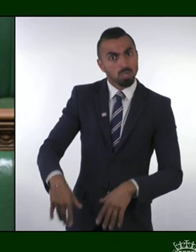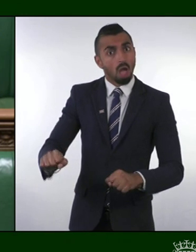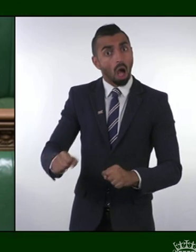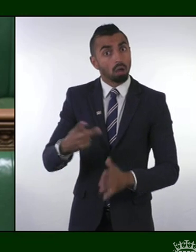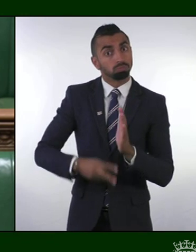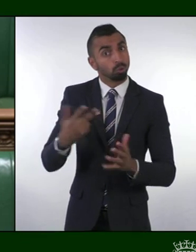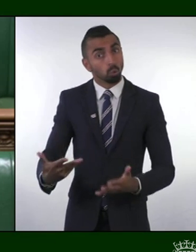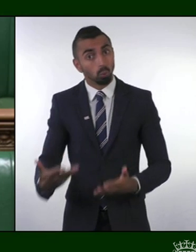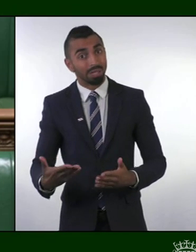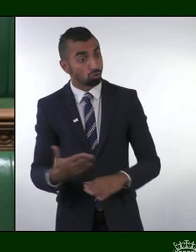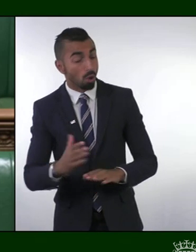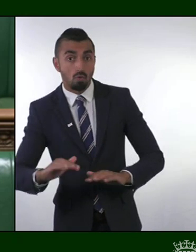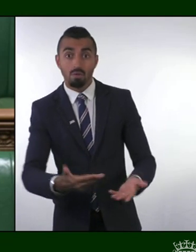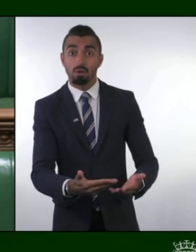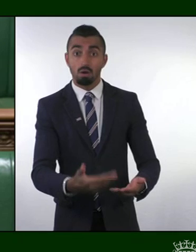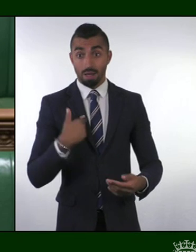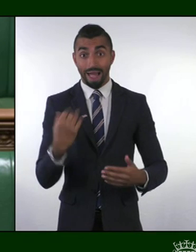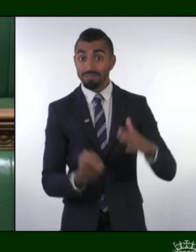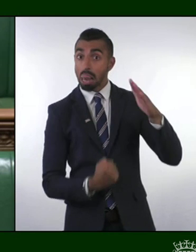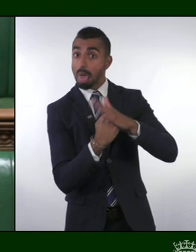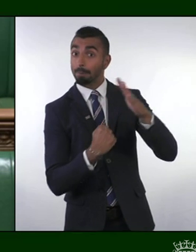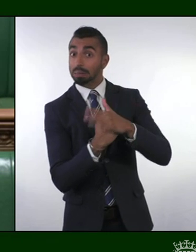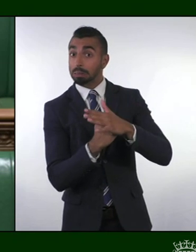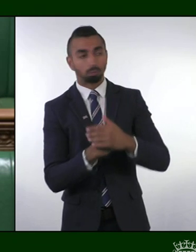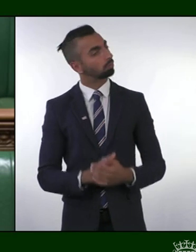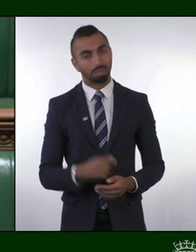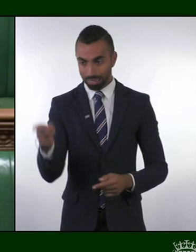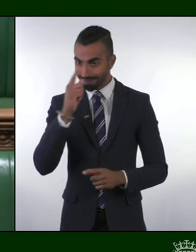We can do more for young people.